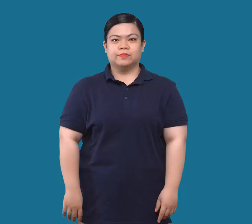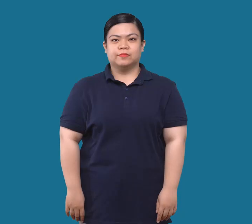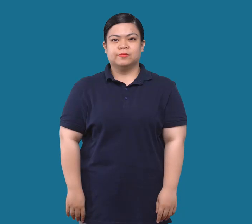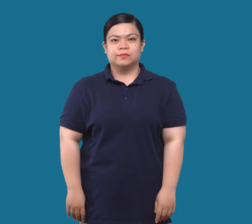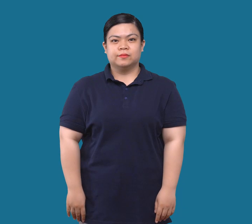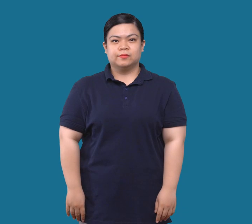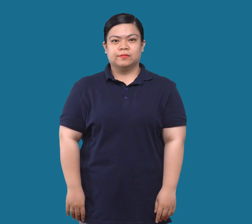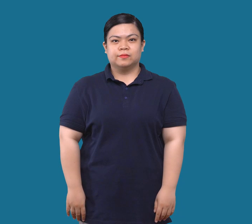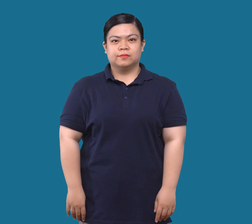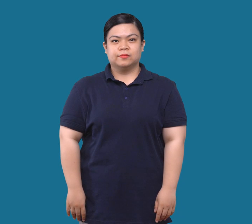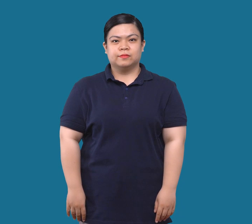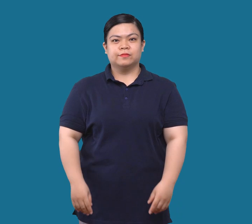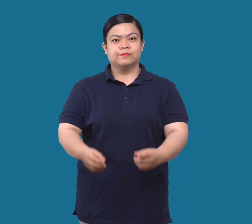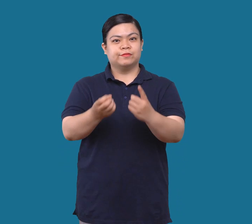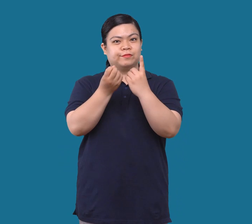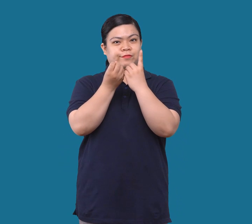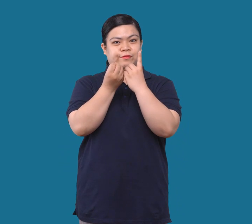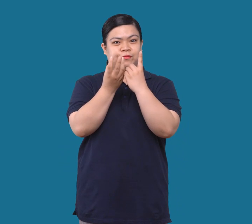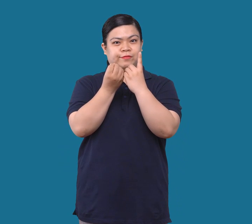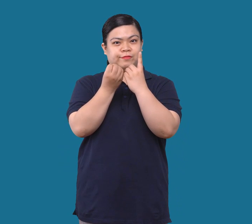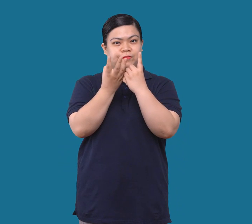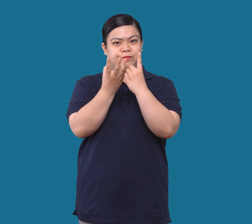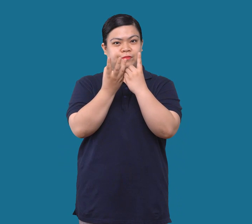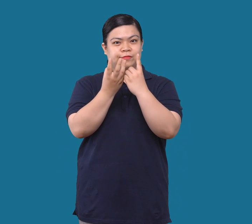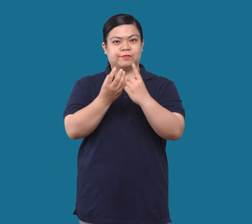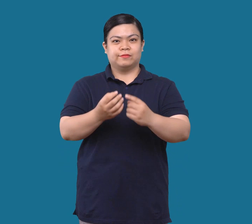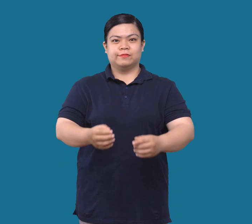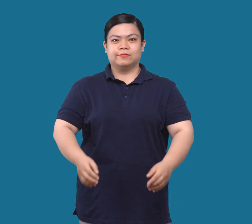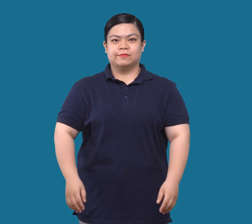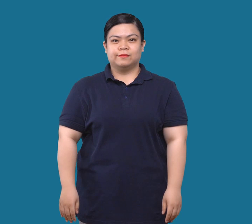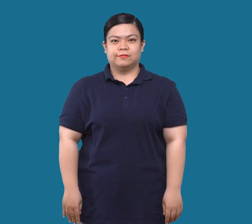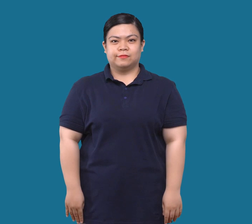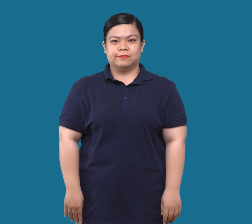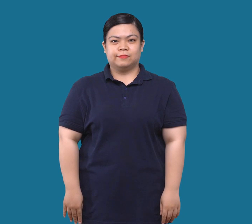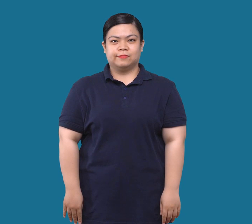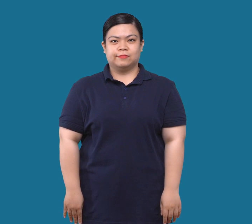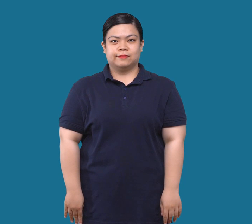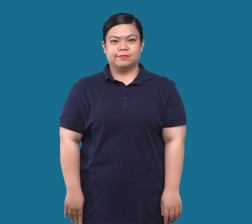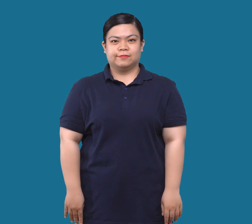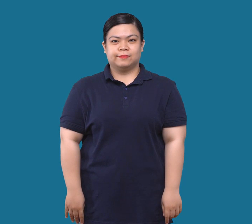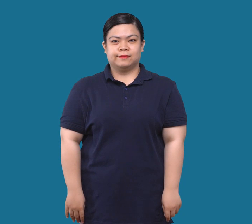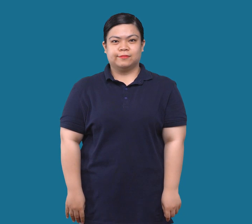số lẻ